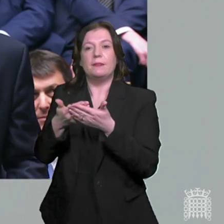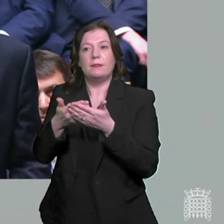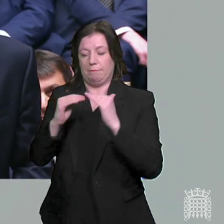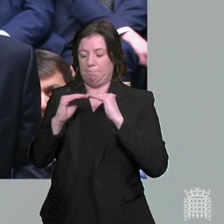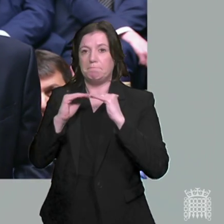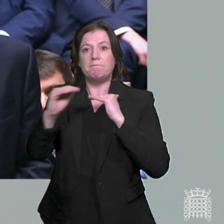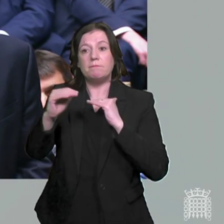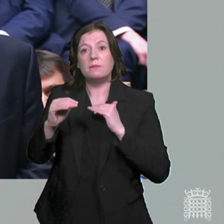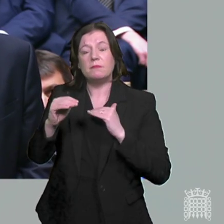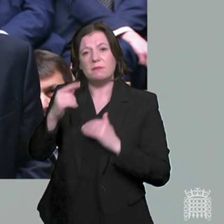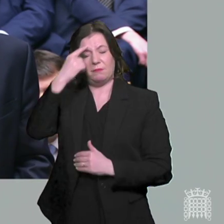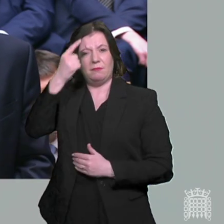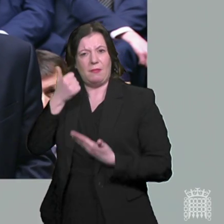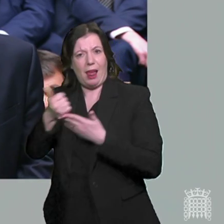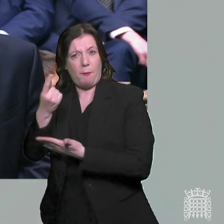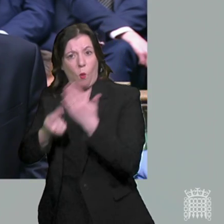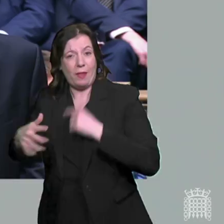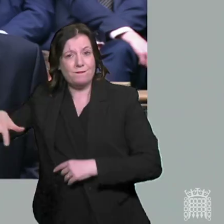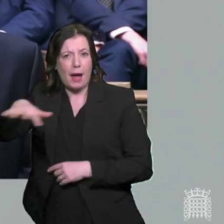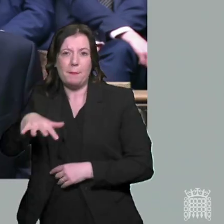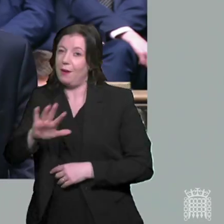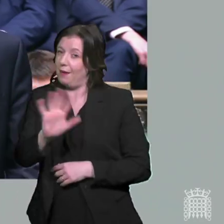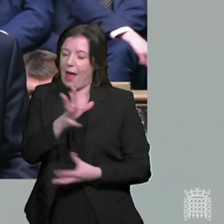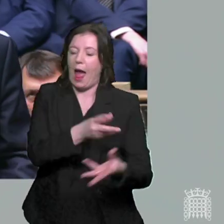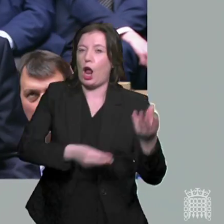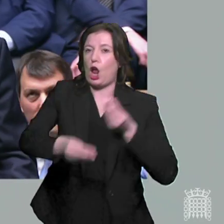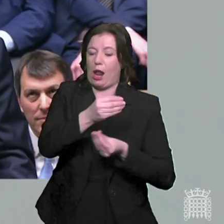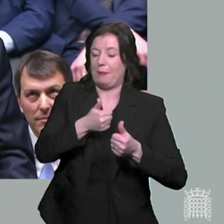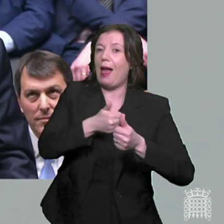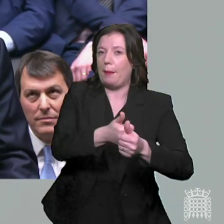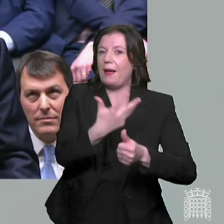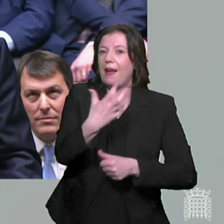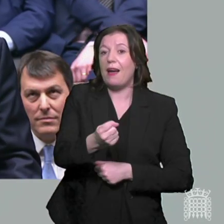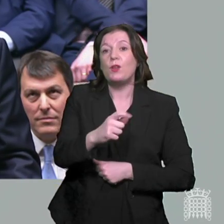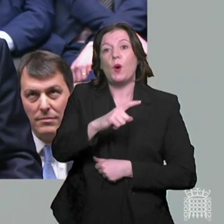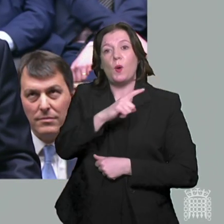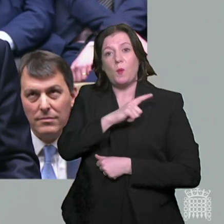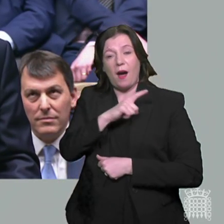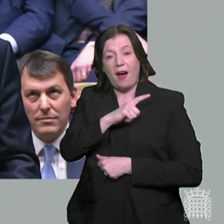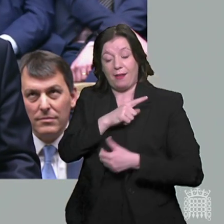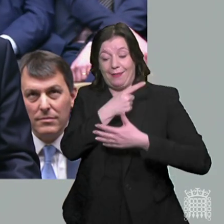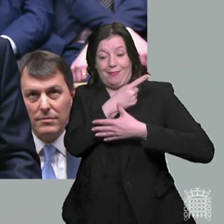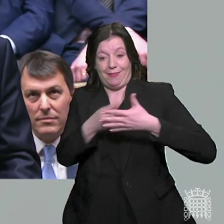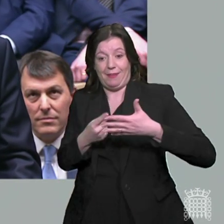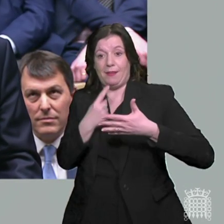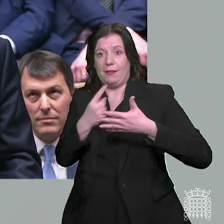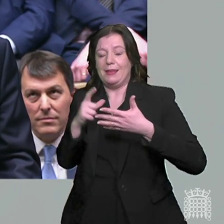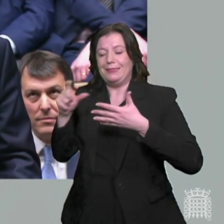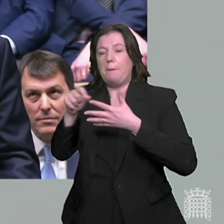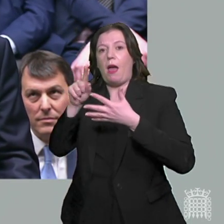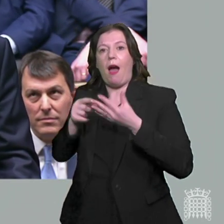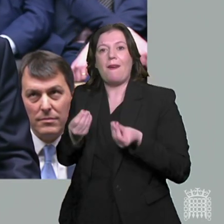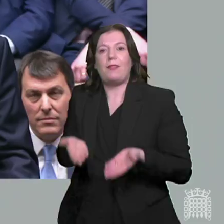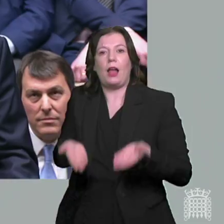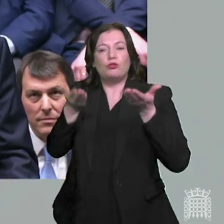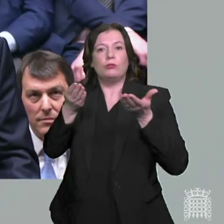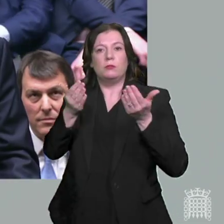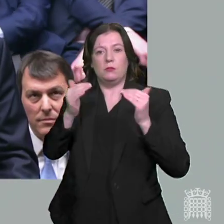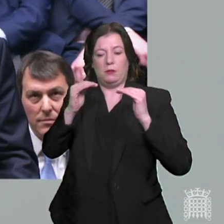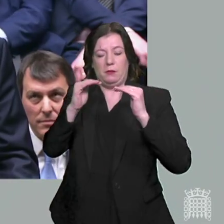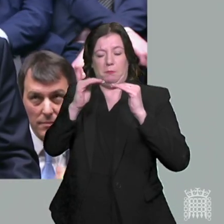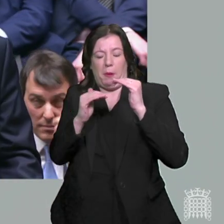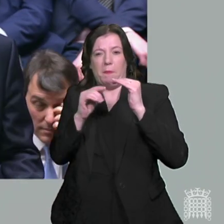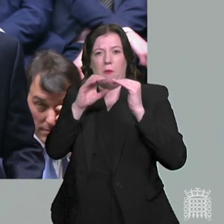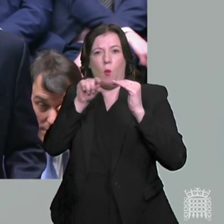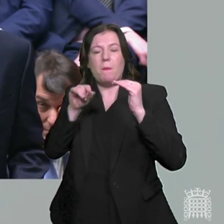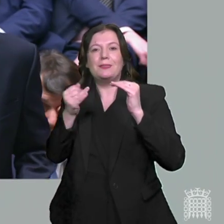That does not just help families: it helps the economy too, because their combined impact reduces CPI inflation by nearly three quarters of a per cent.